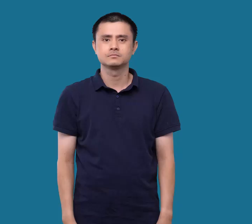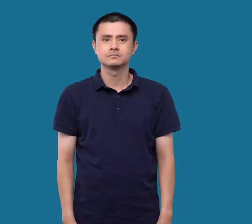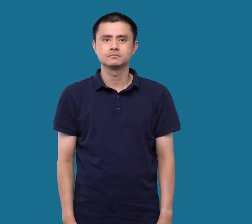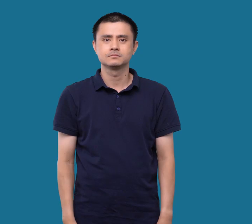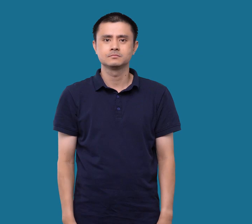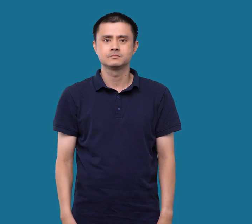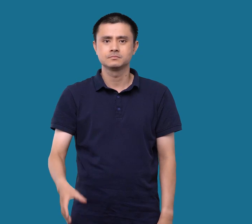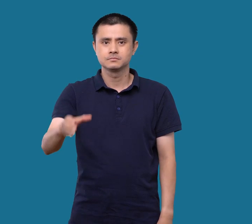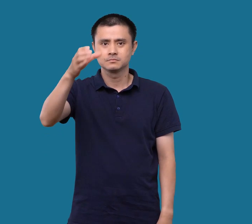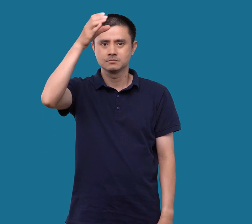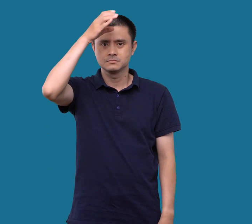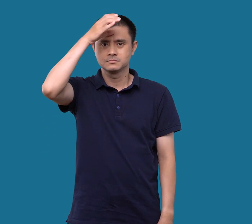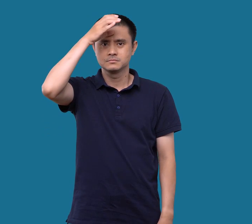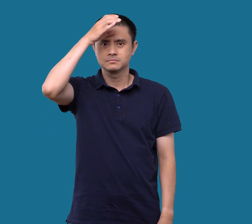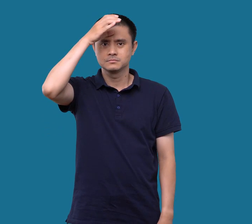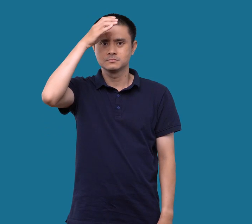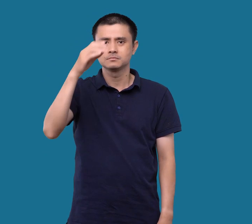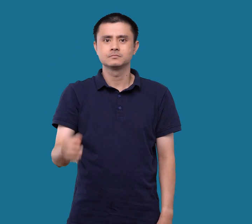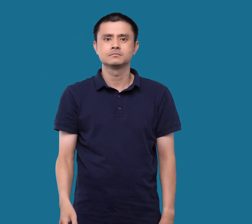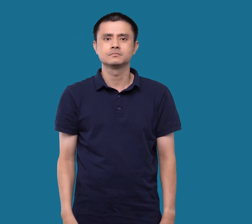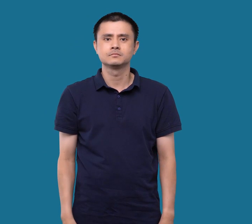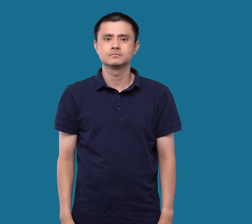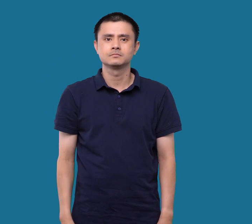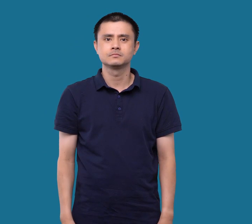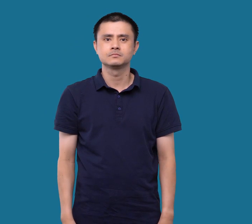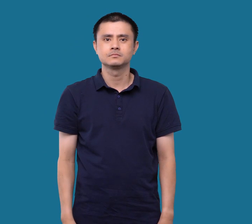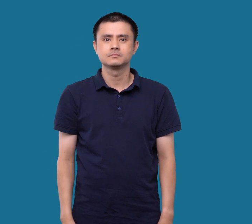kiến thức